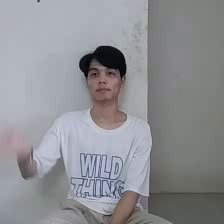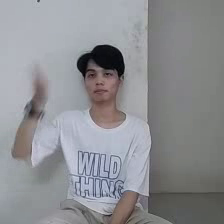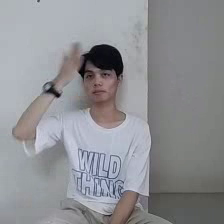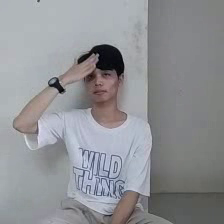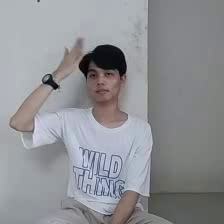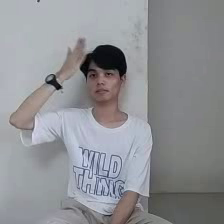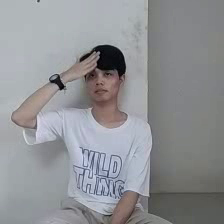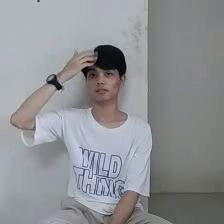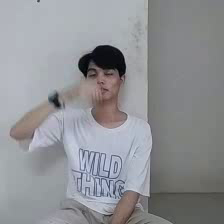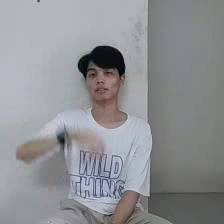Biết